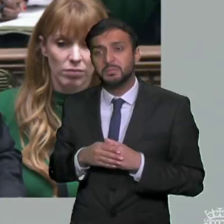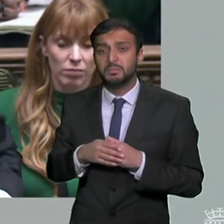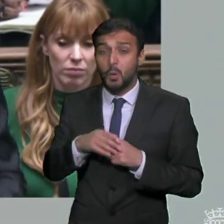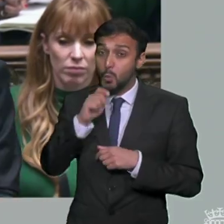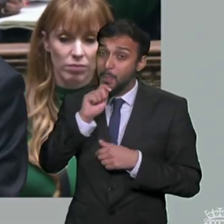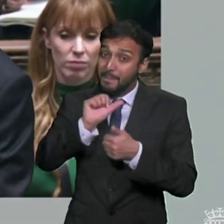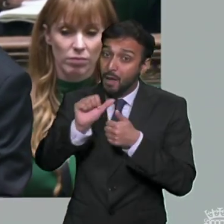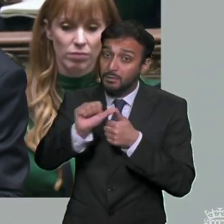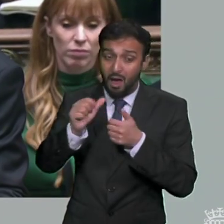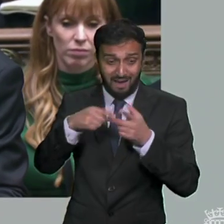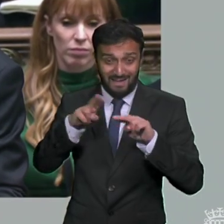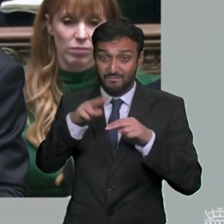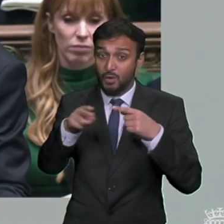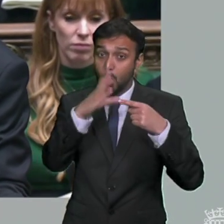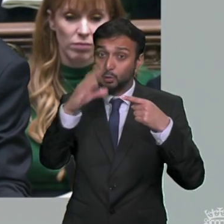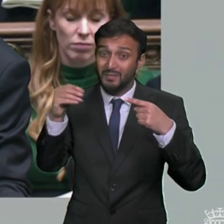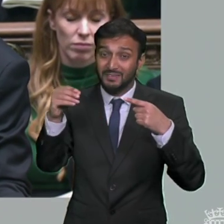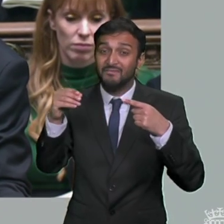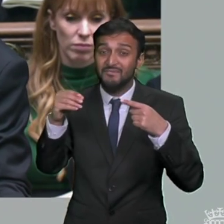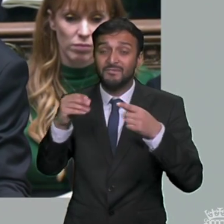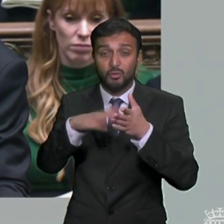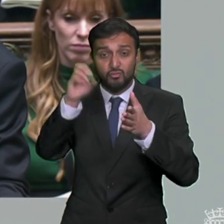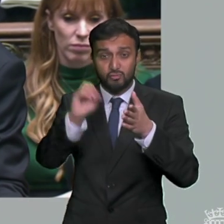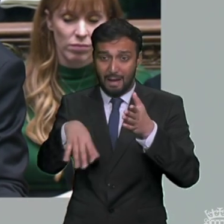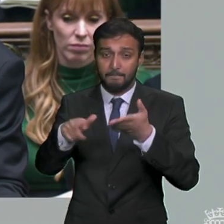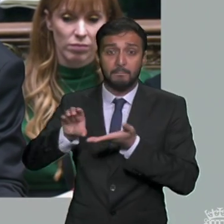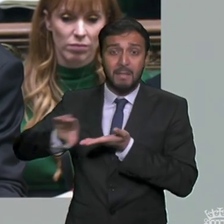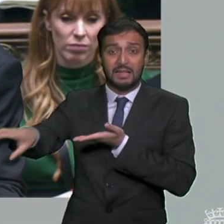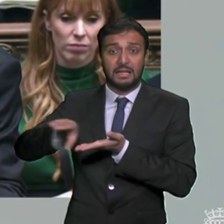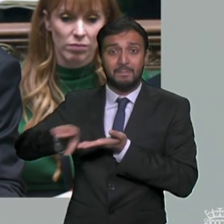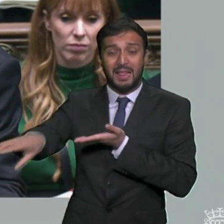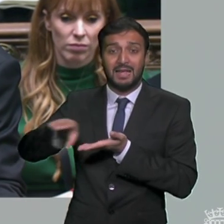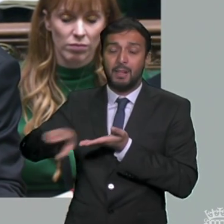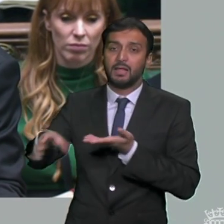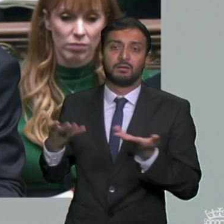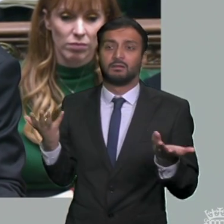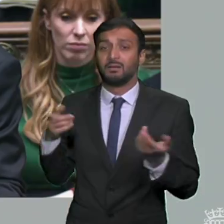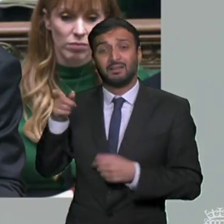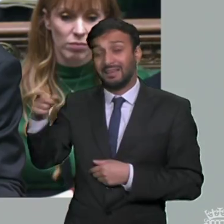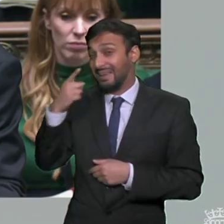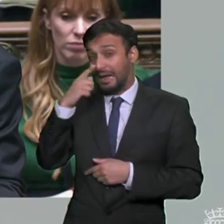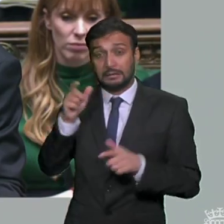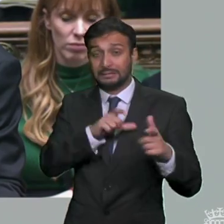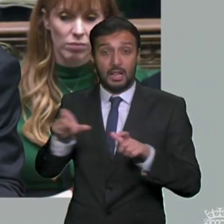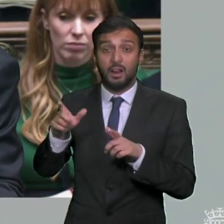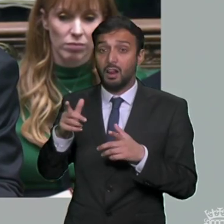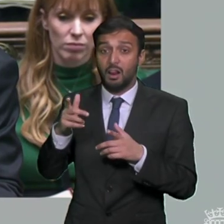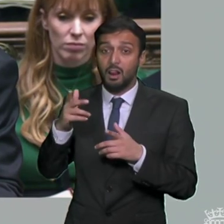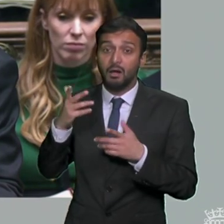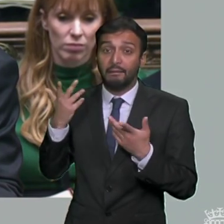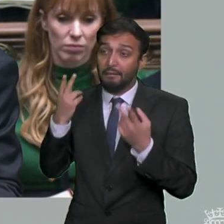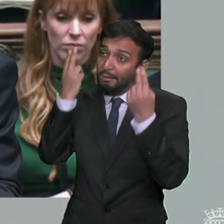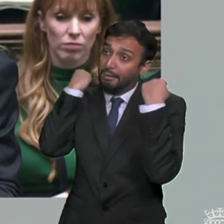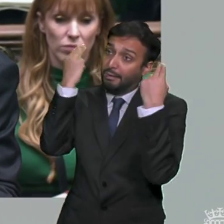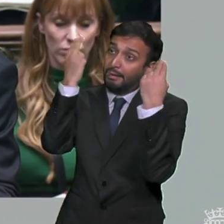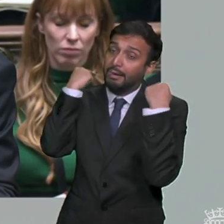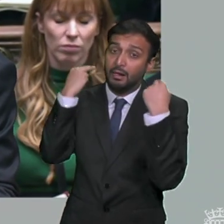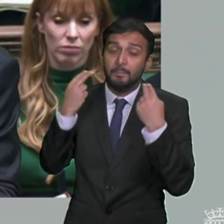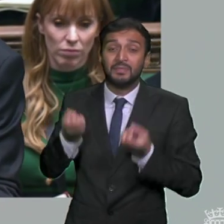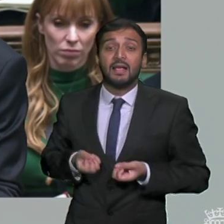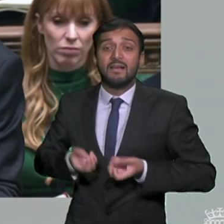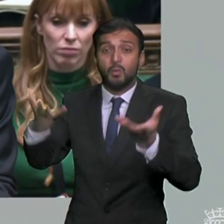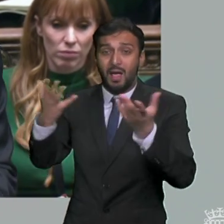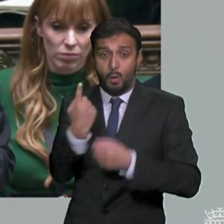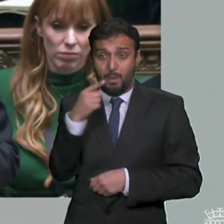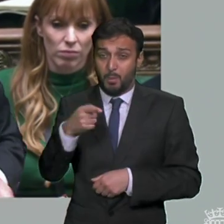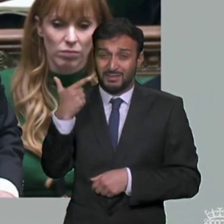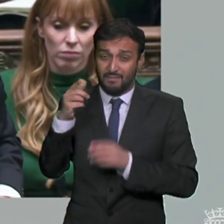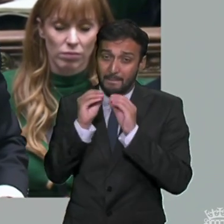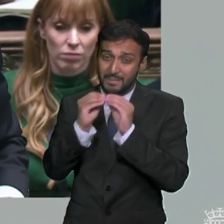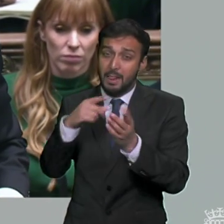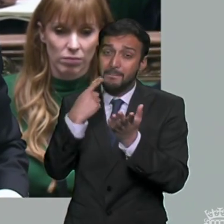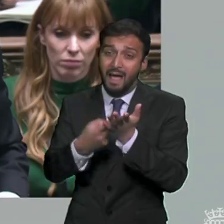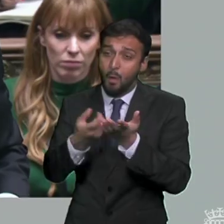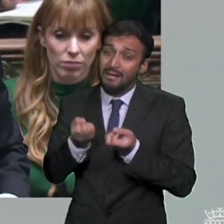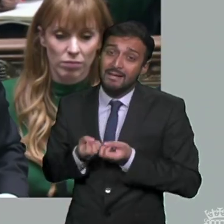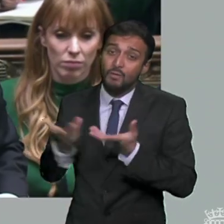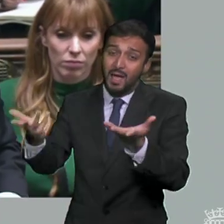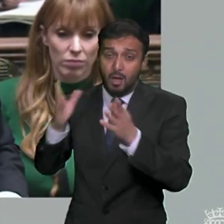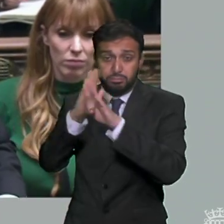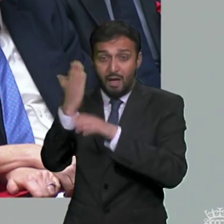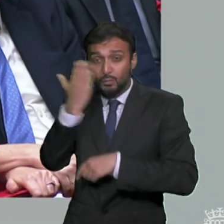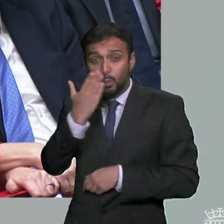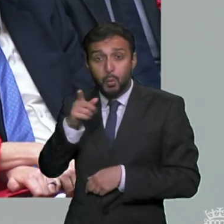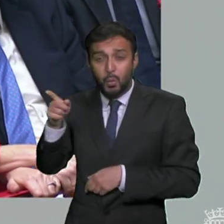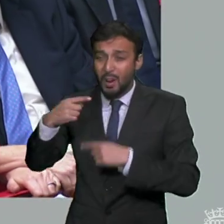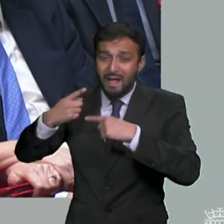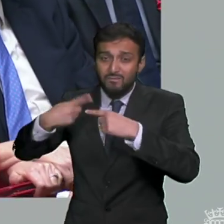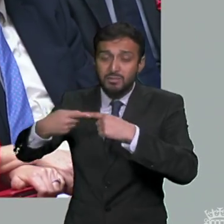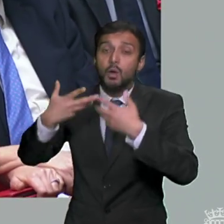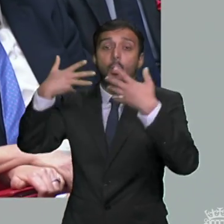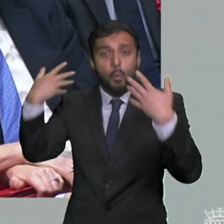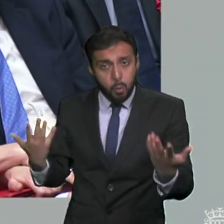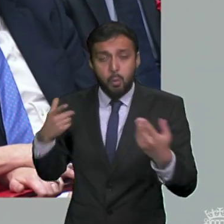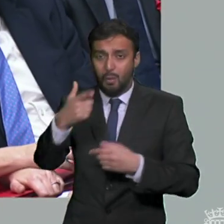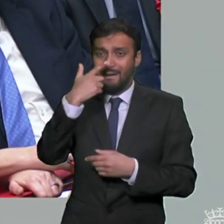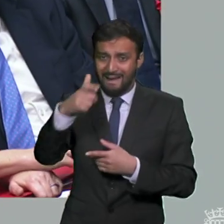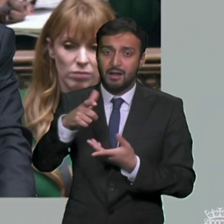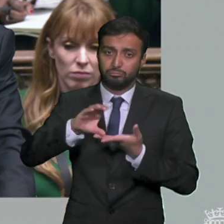The Prime Minister talks about his record. It is simple: he can carry on being pushed around by the lobbyists, giving away £1.7 billion to private schools every year, or we can put that money to good use, and end the Tory scandal.